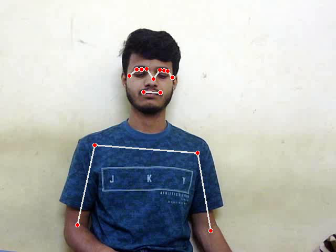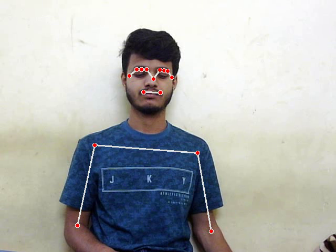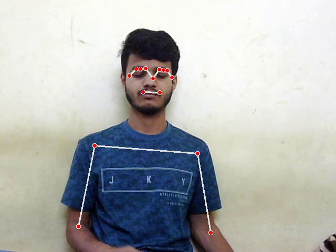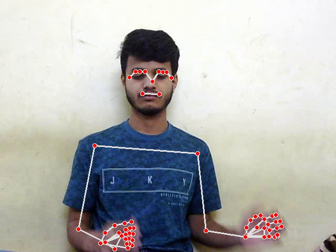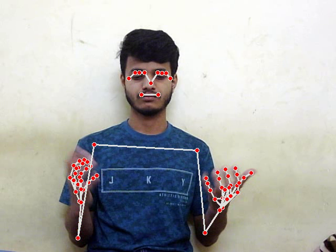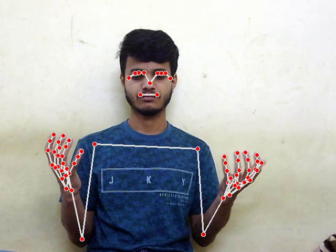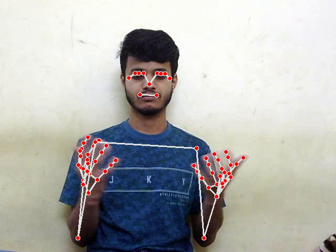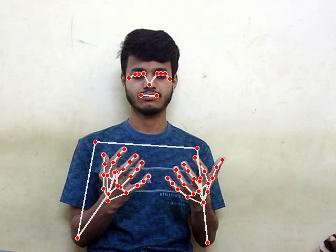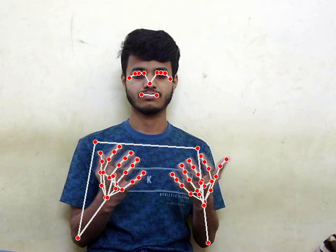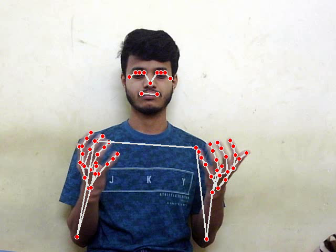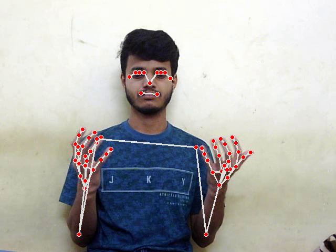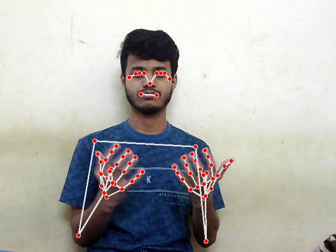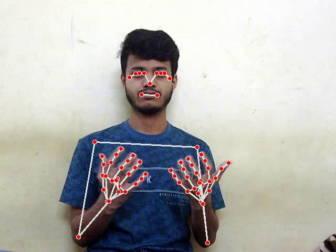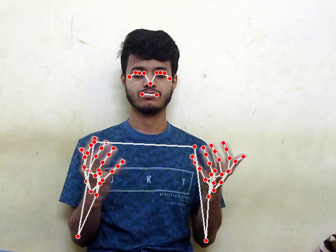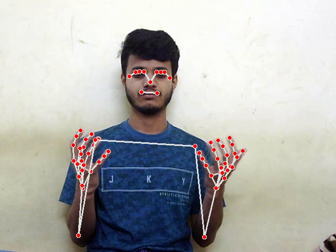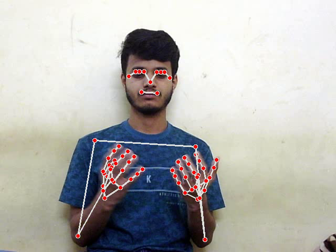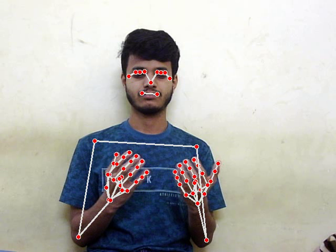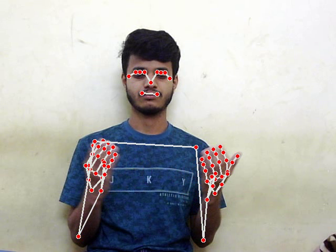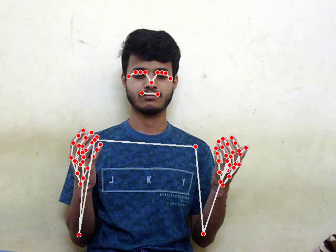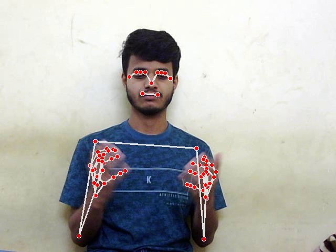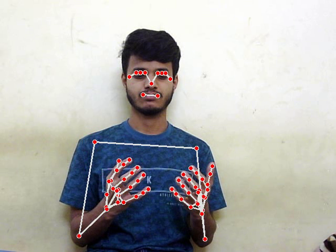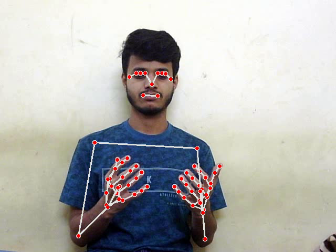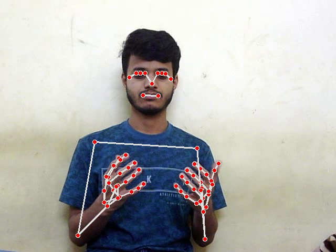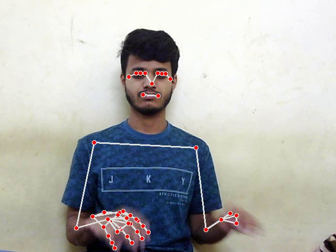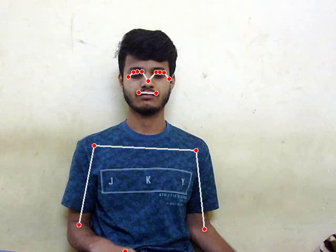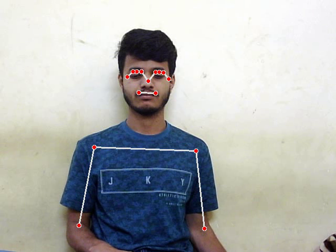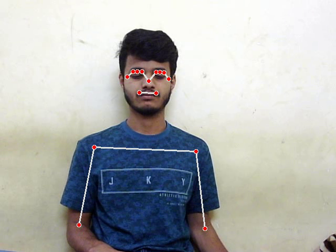what